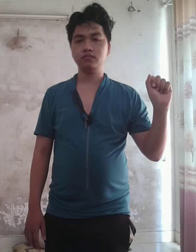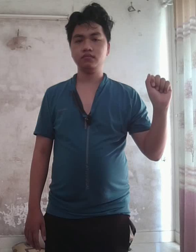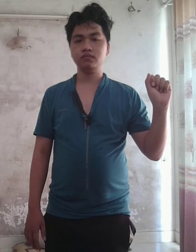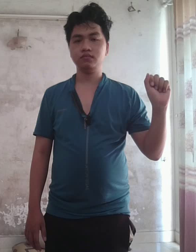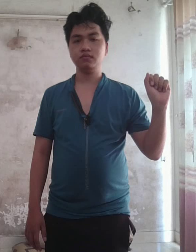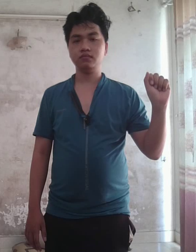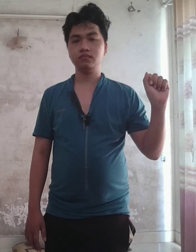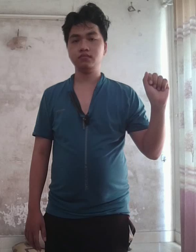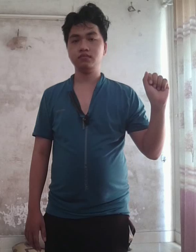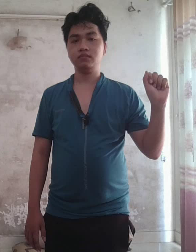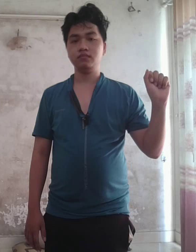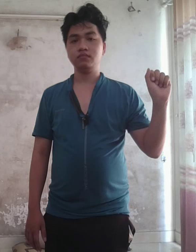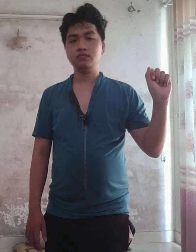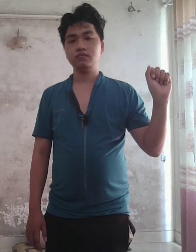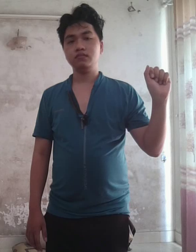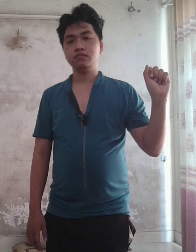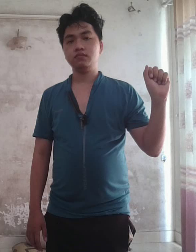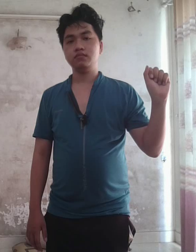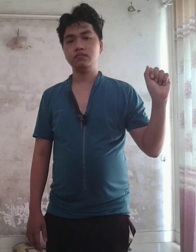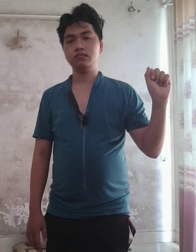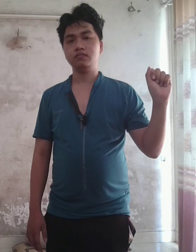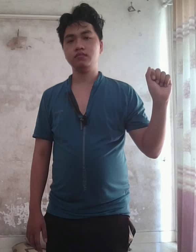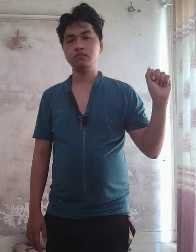a